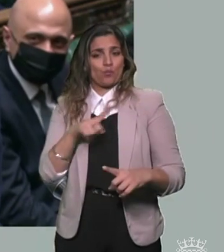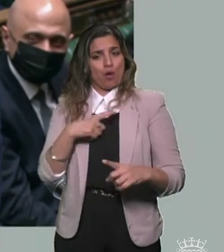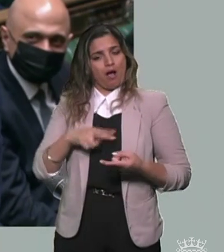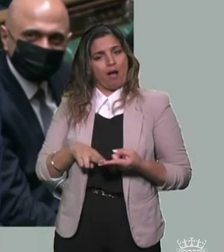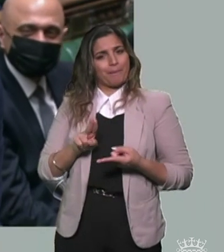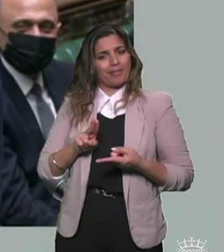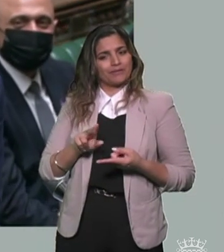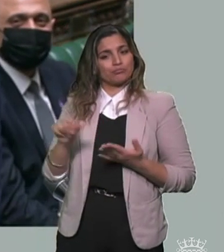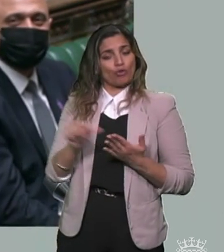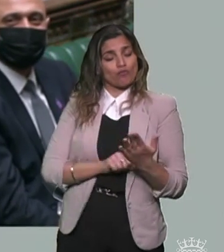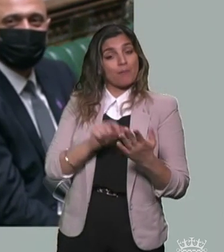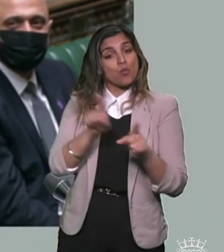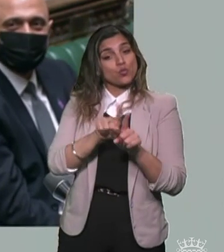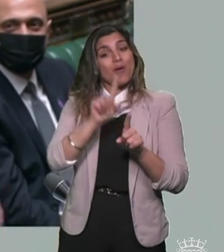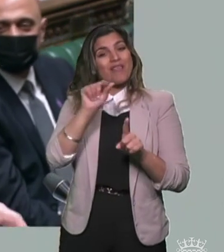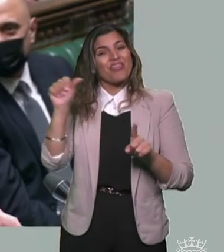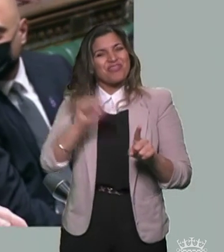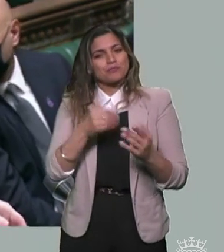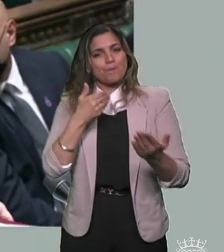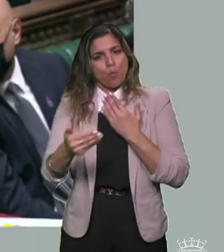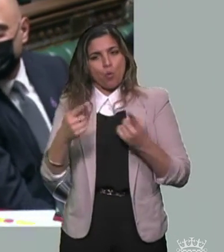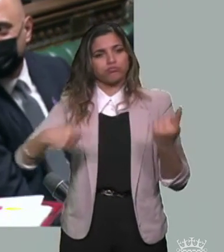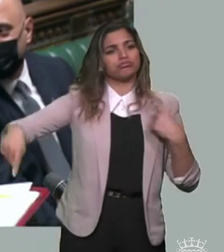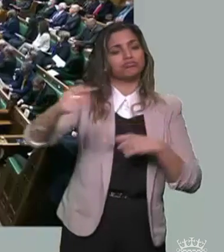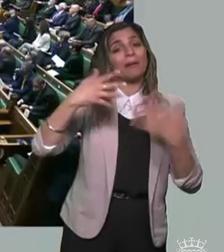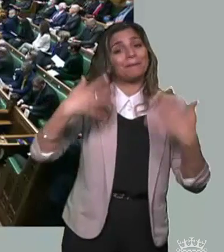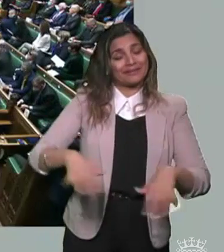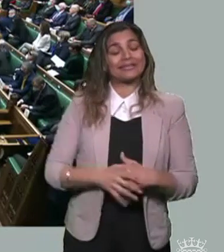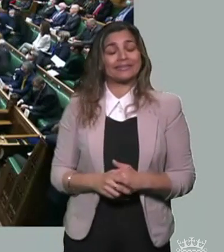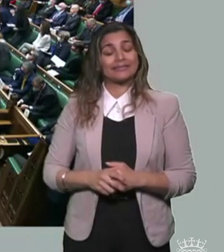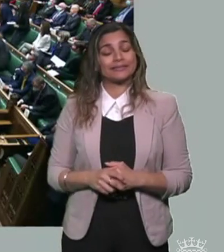That is part of the 11,000 more officers that this Government have put on the streets.